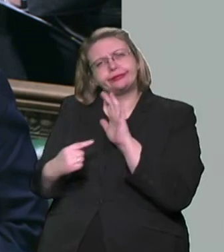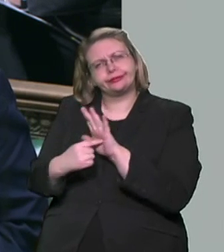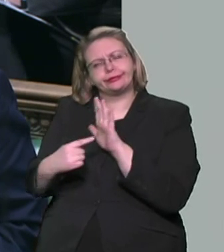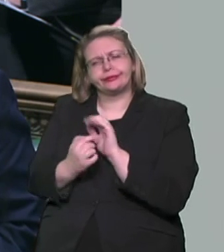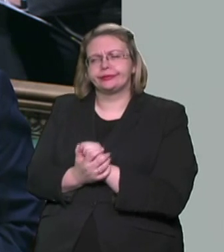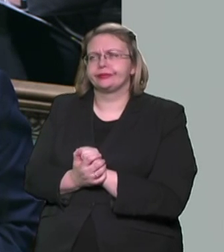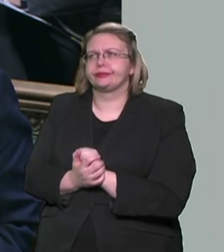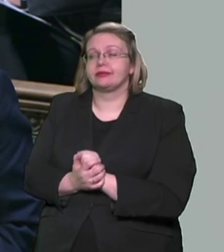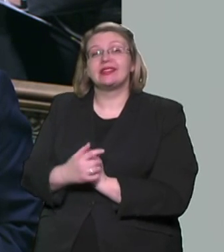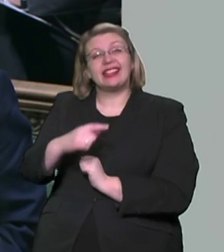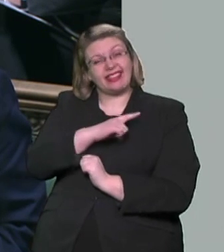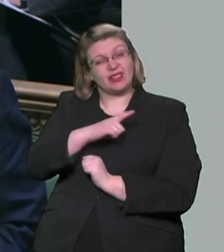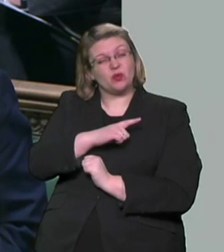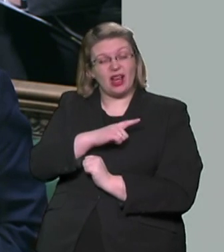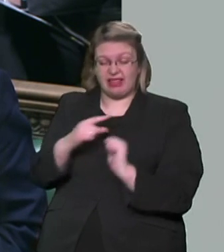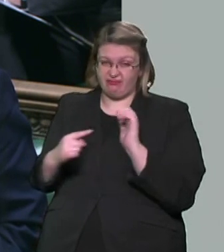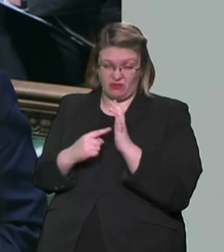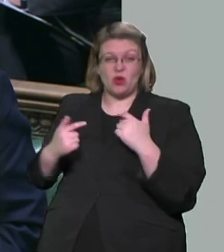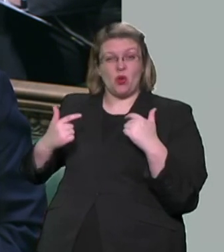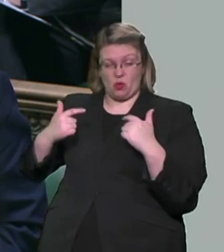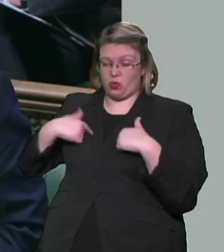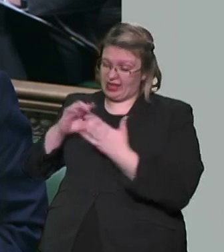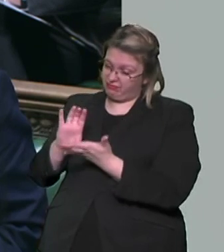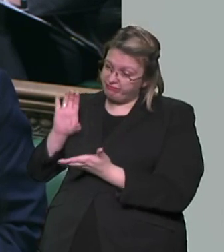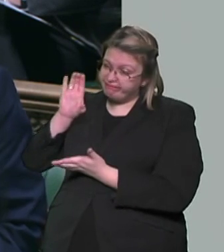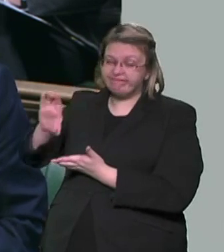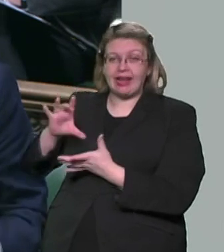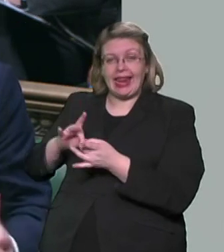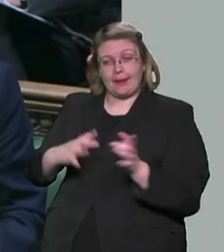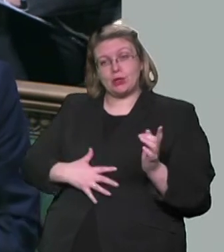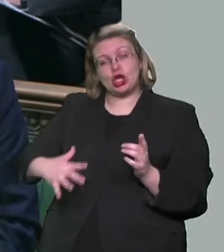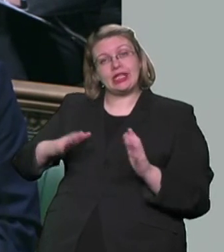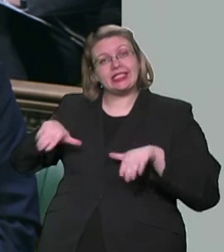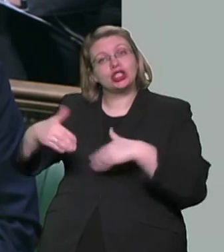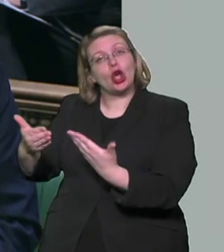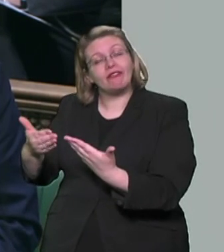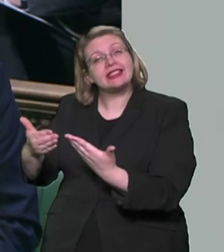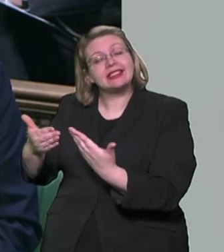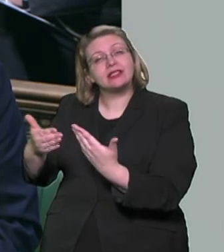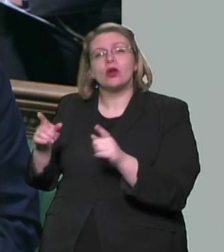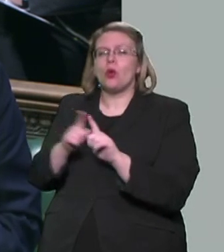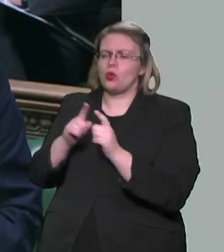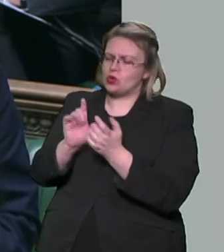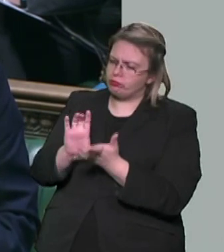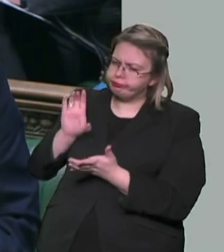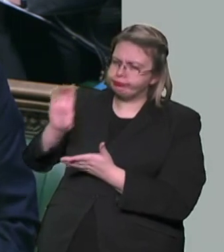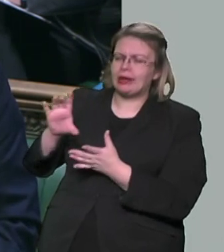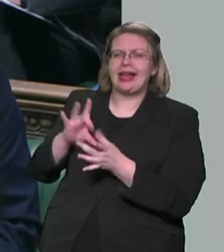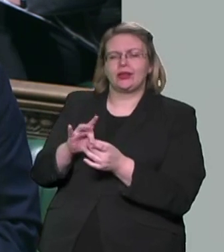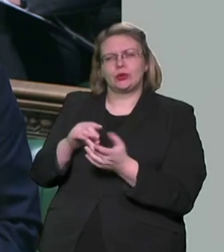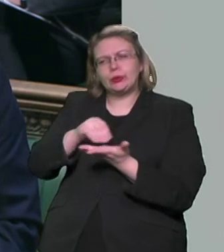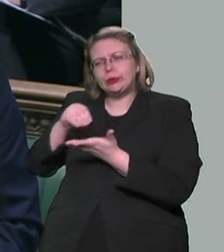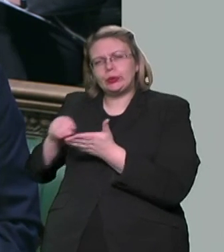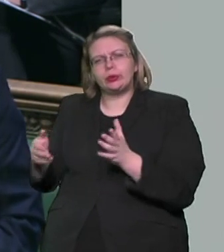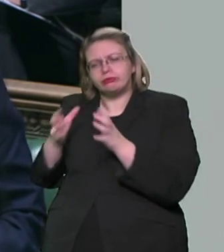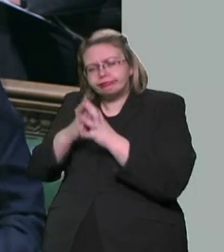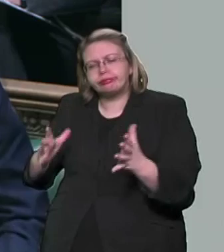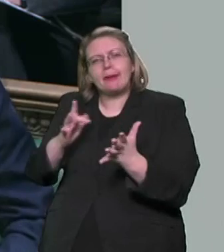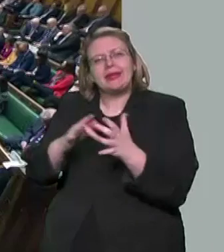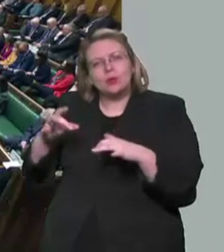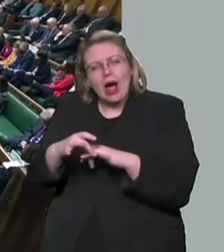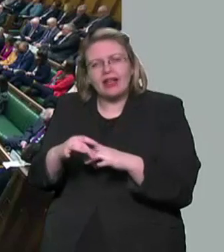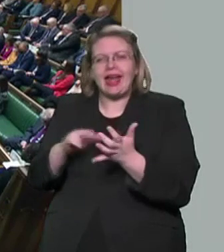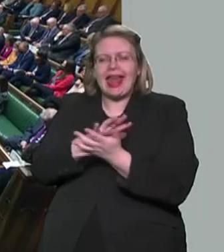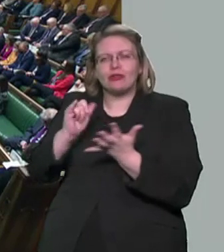That is why we are investing very substantially in maternity services and also, of course, very substantially in midwives and in our NHS altogether.